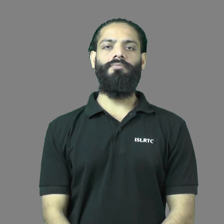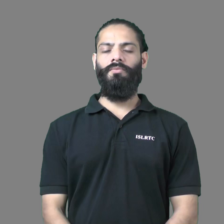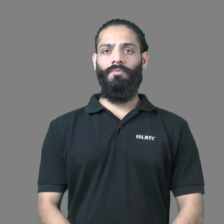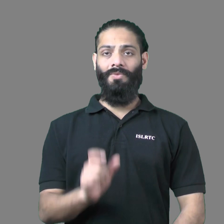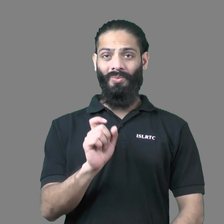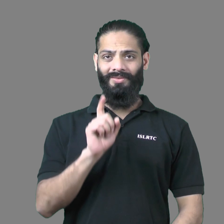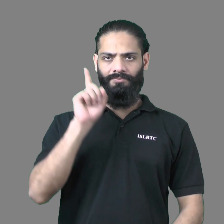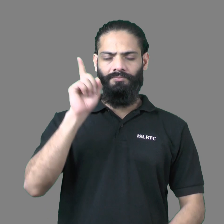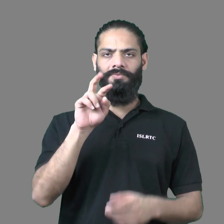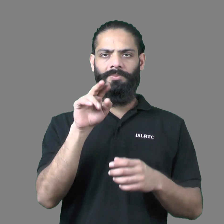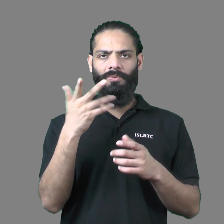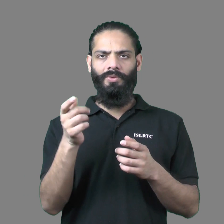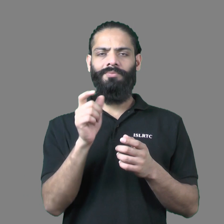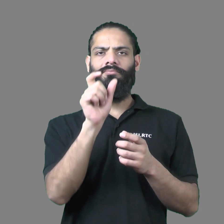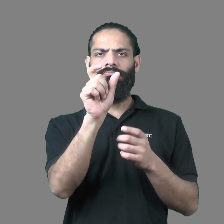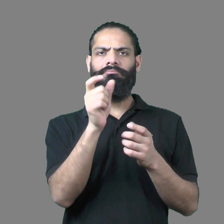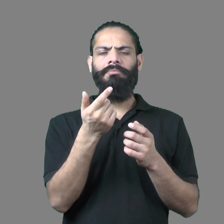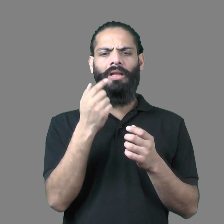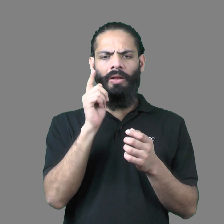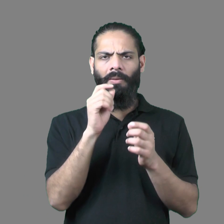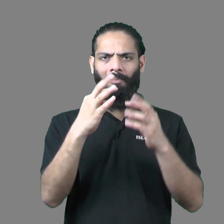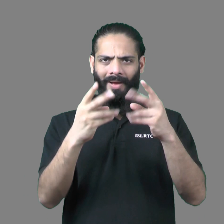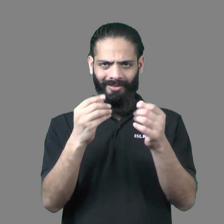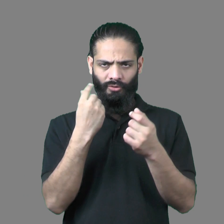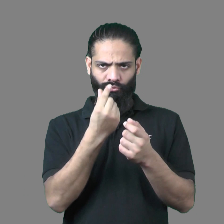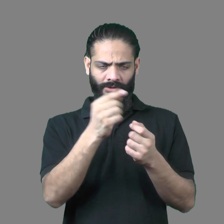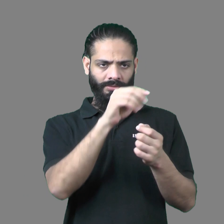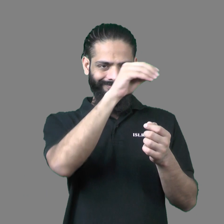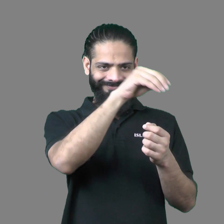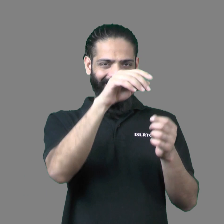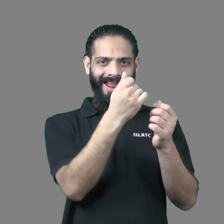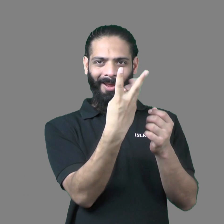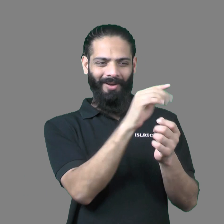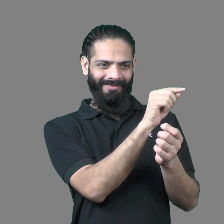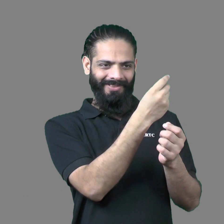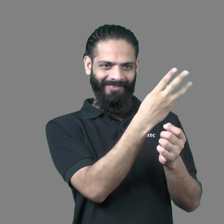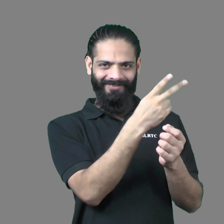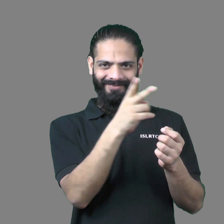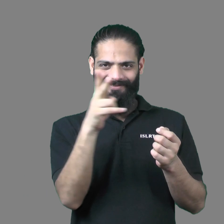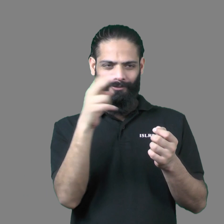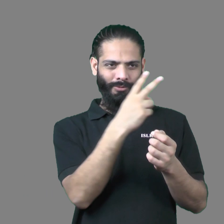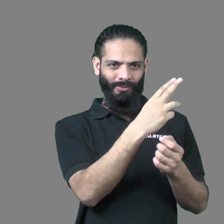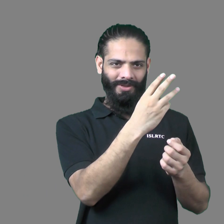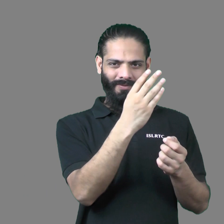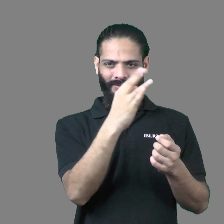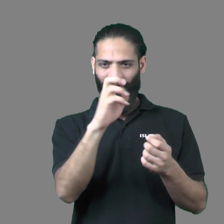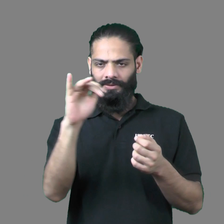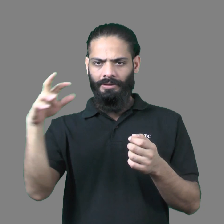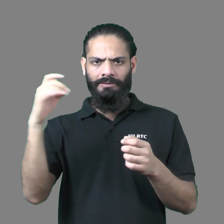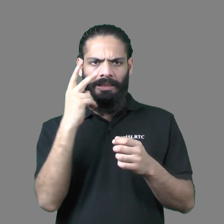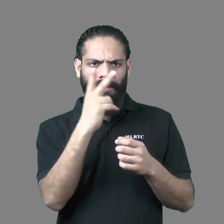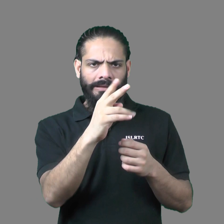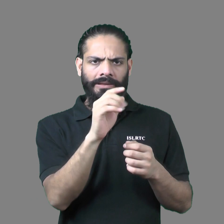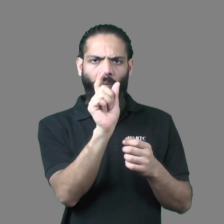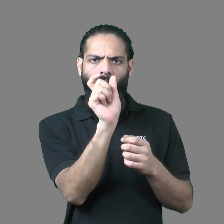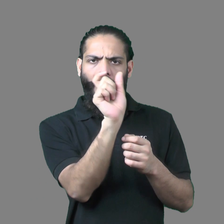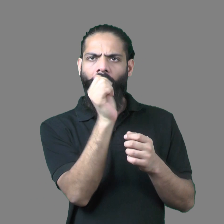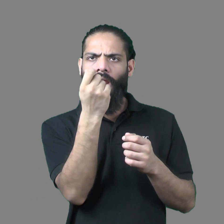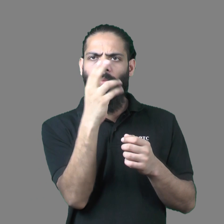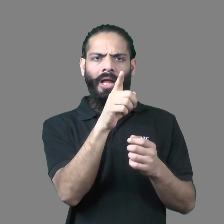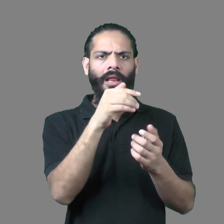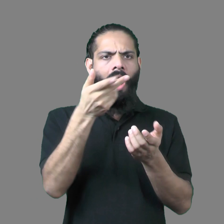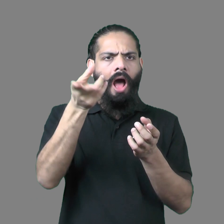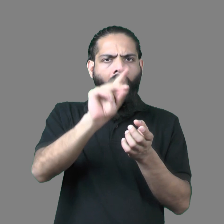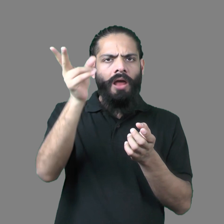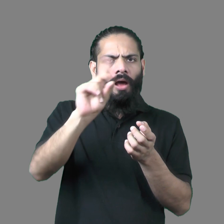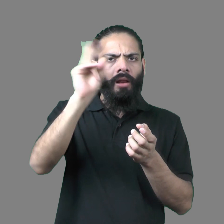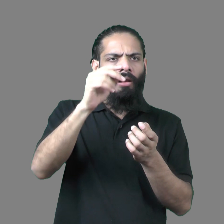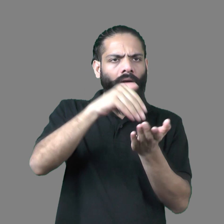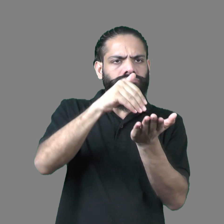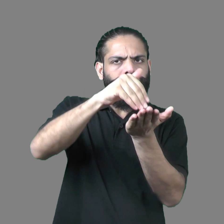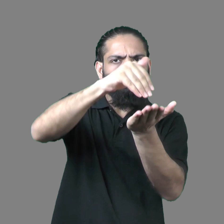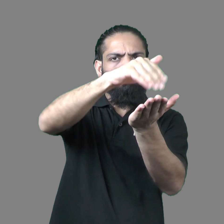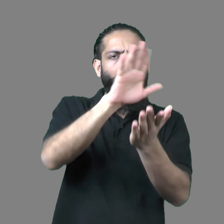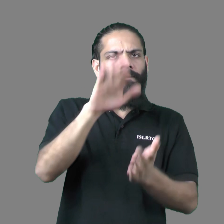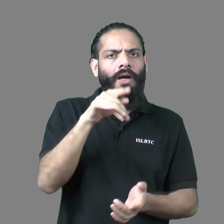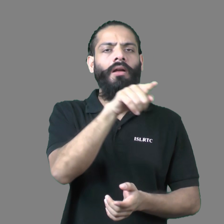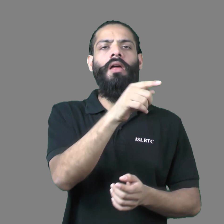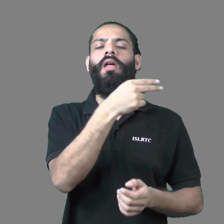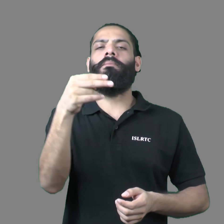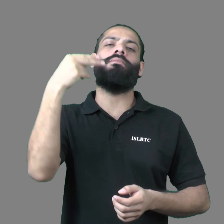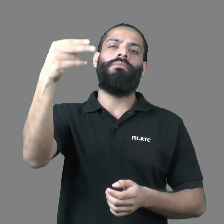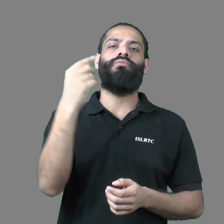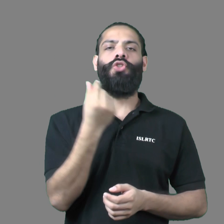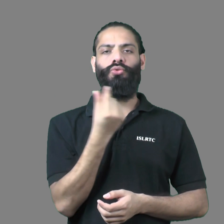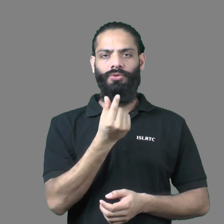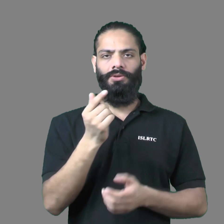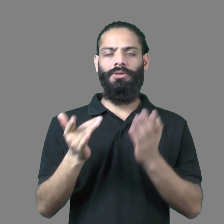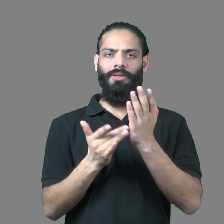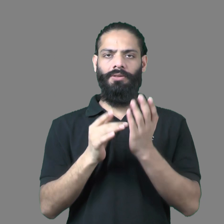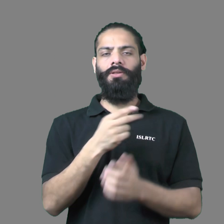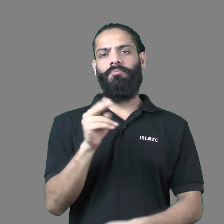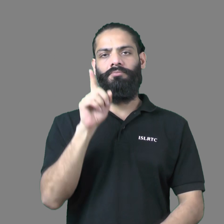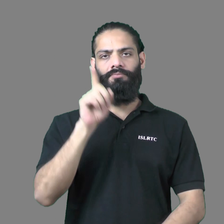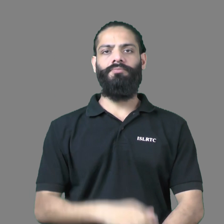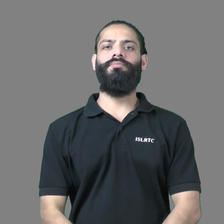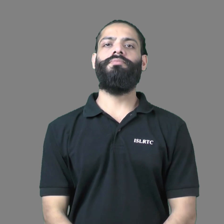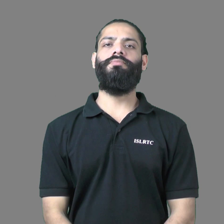Mode